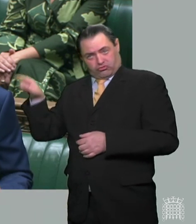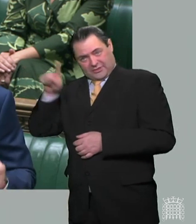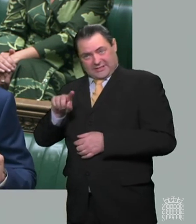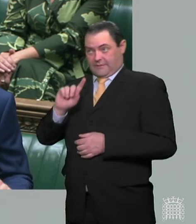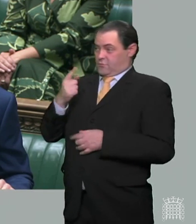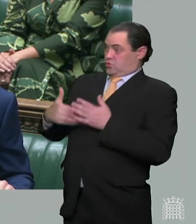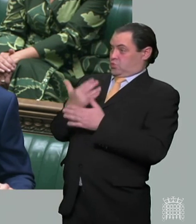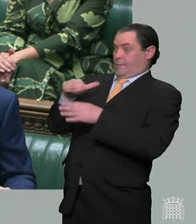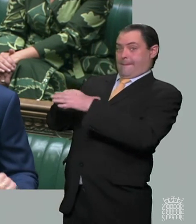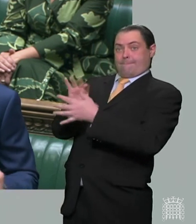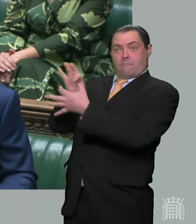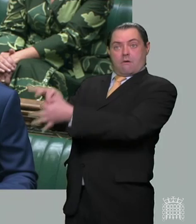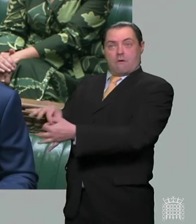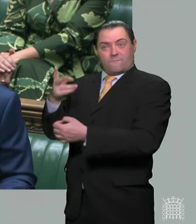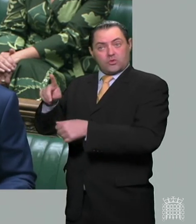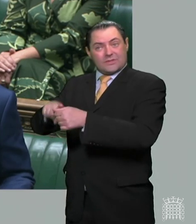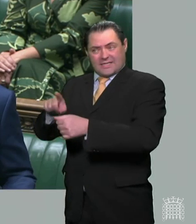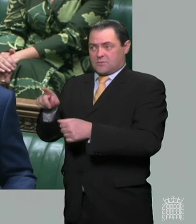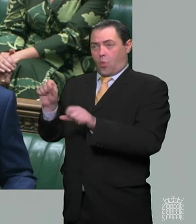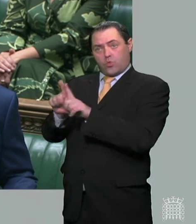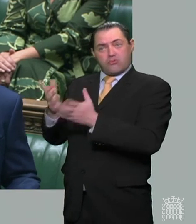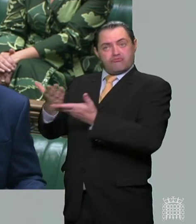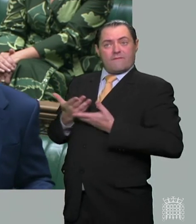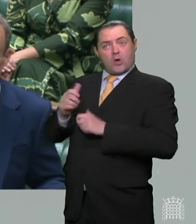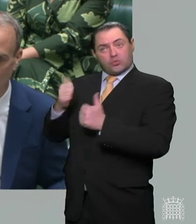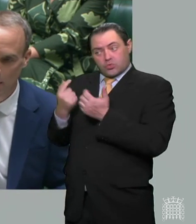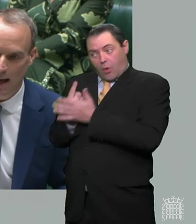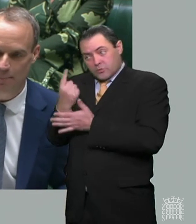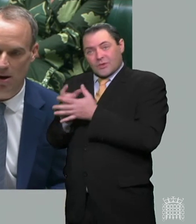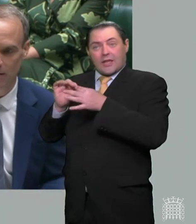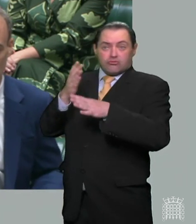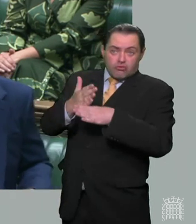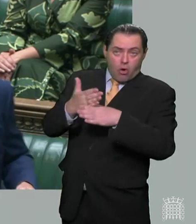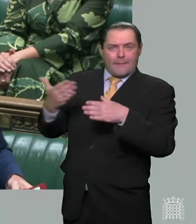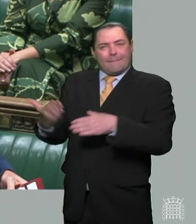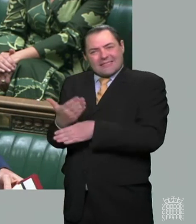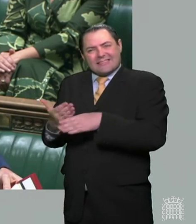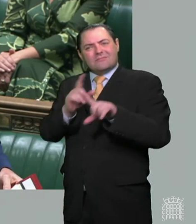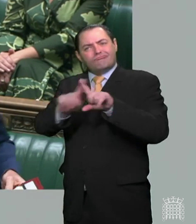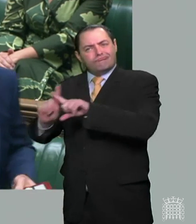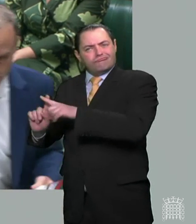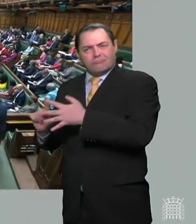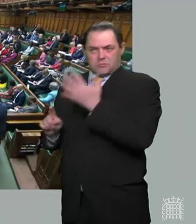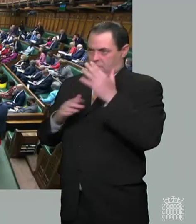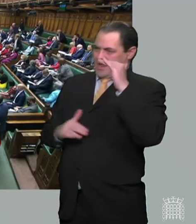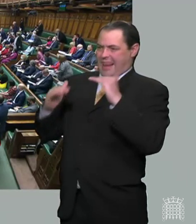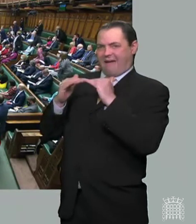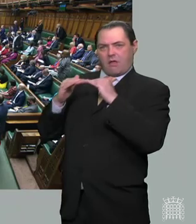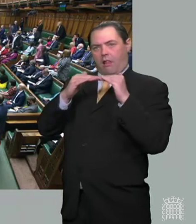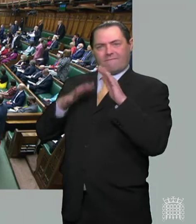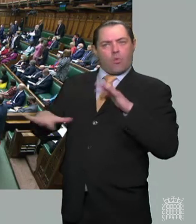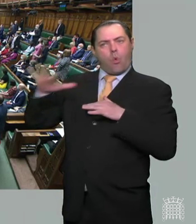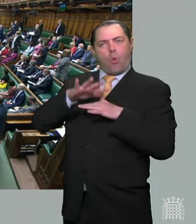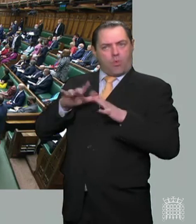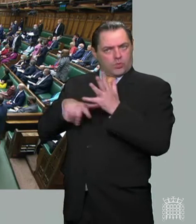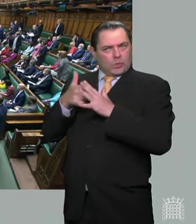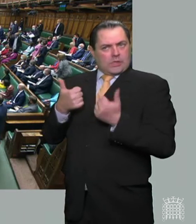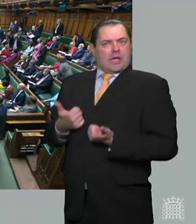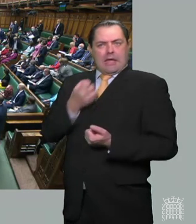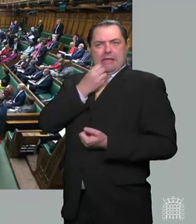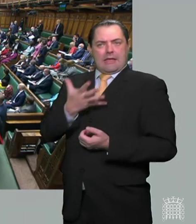It will provide huge opportunities for jobs and businesses here at home, as part of the levelling-up agenda.